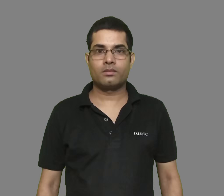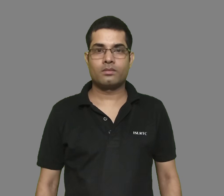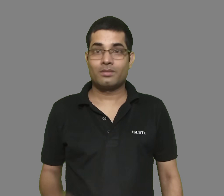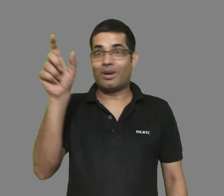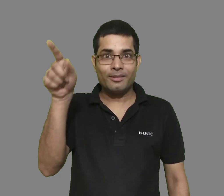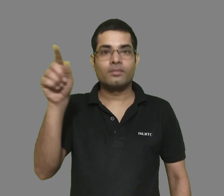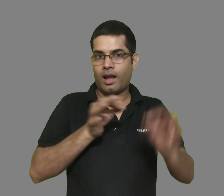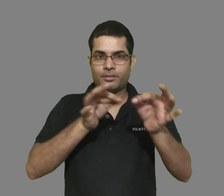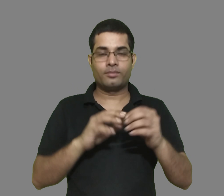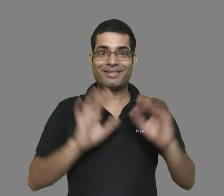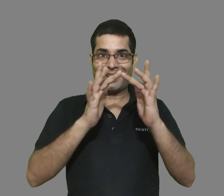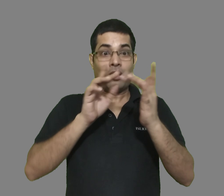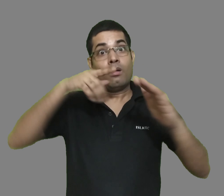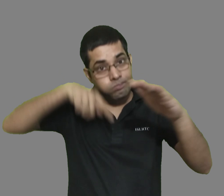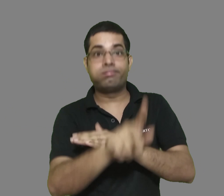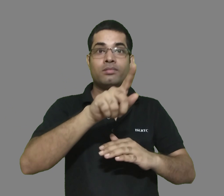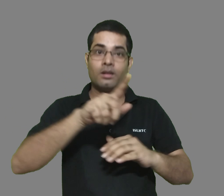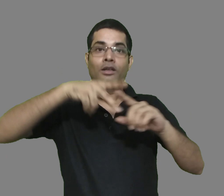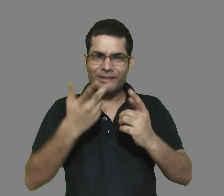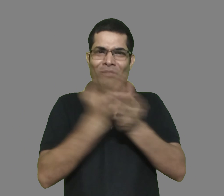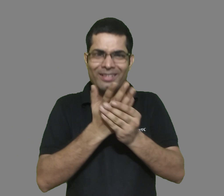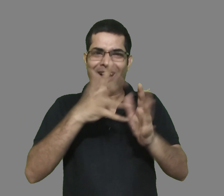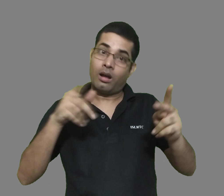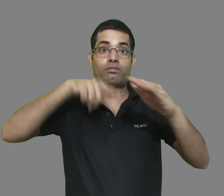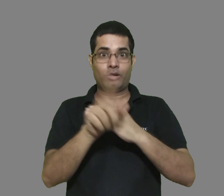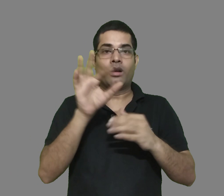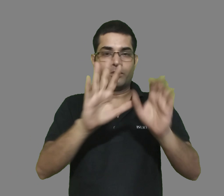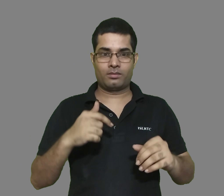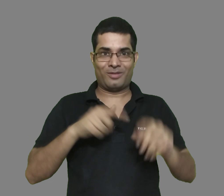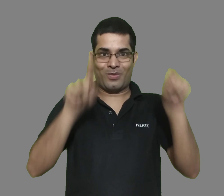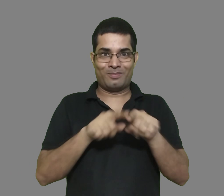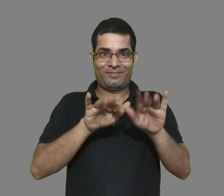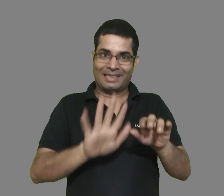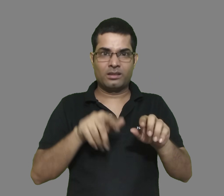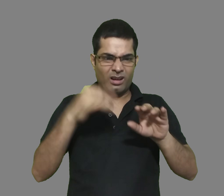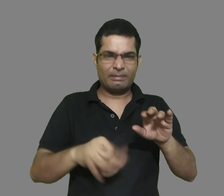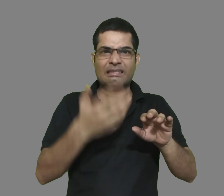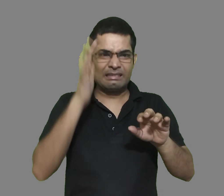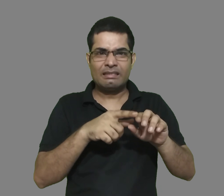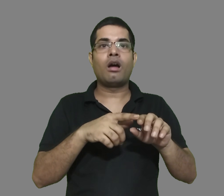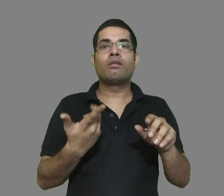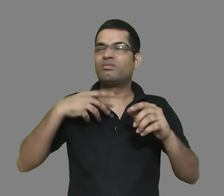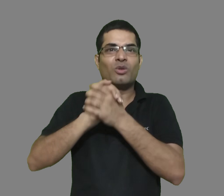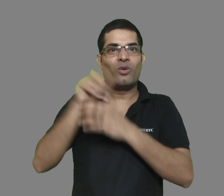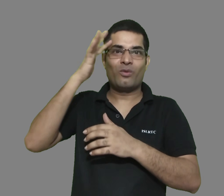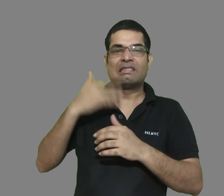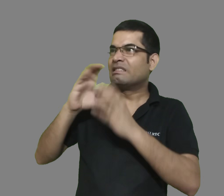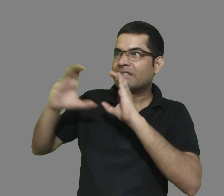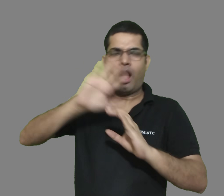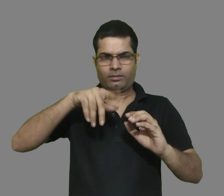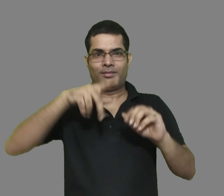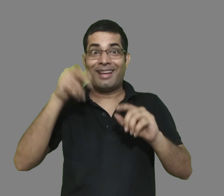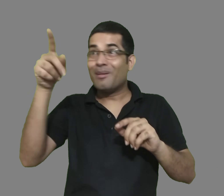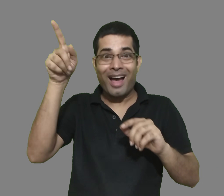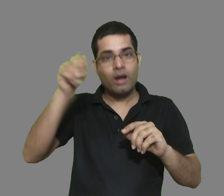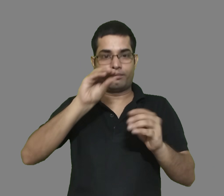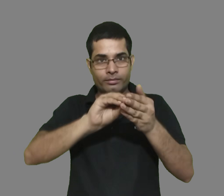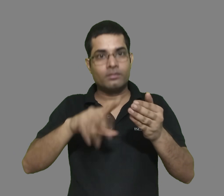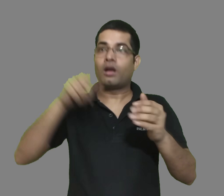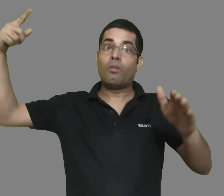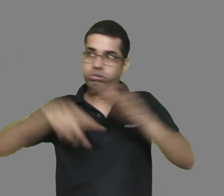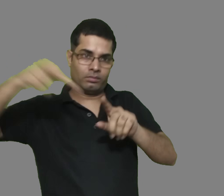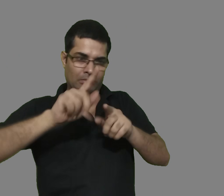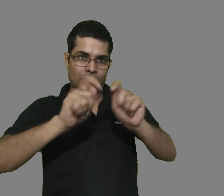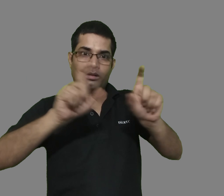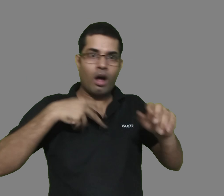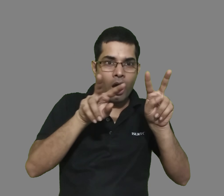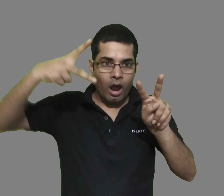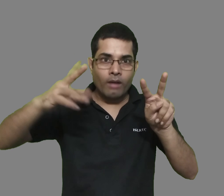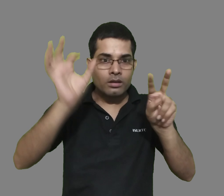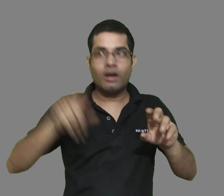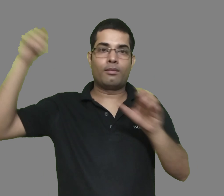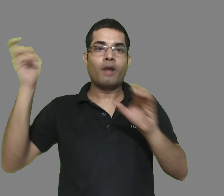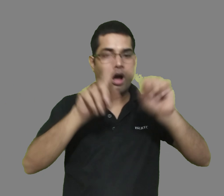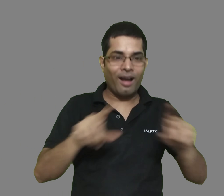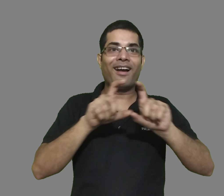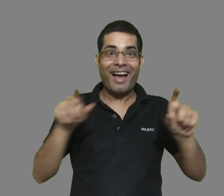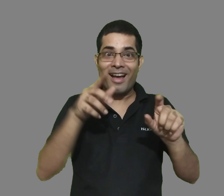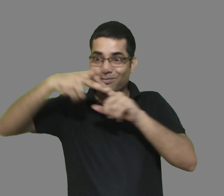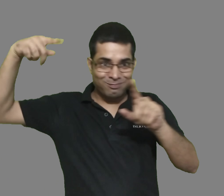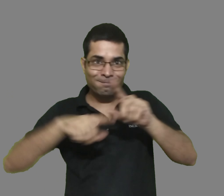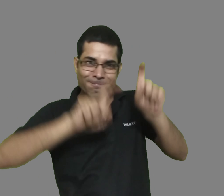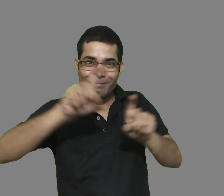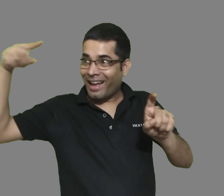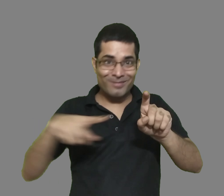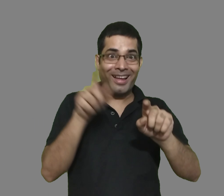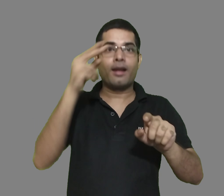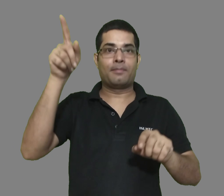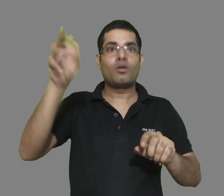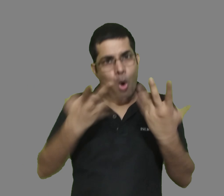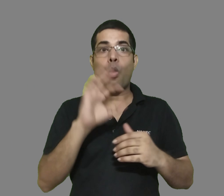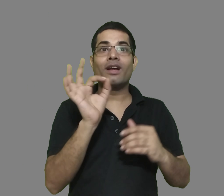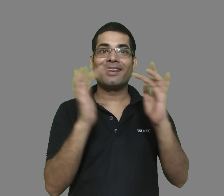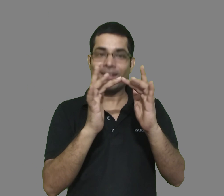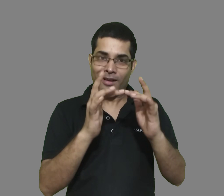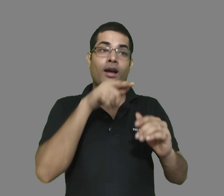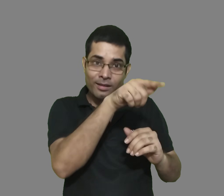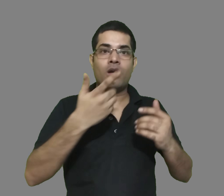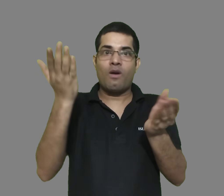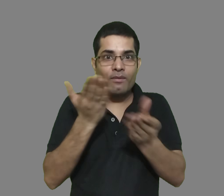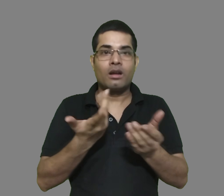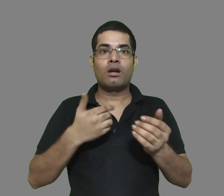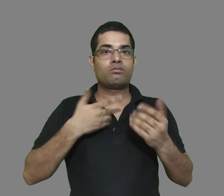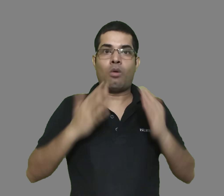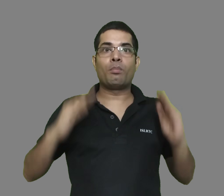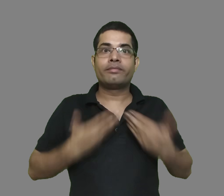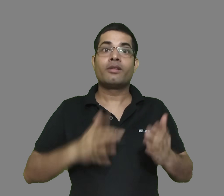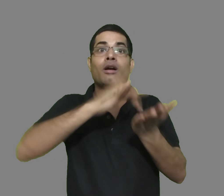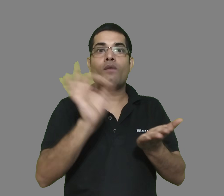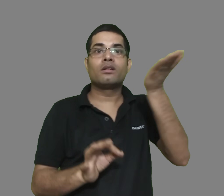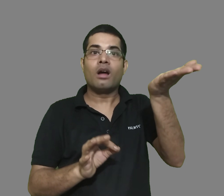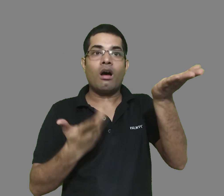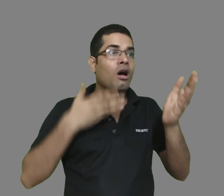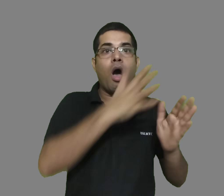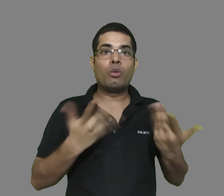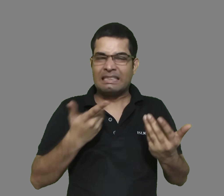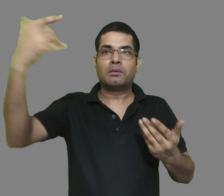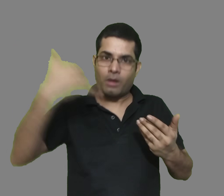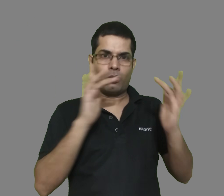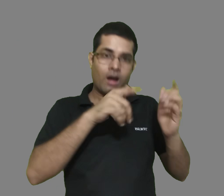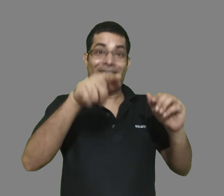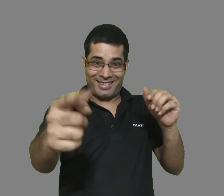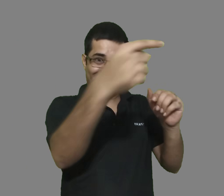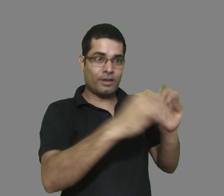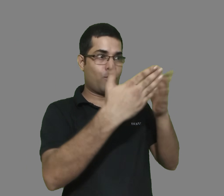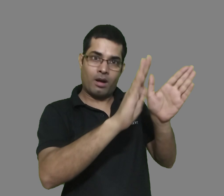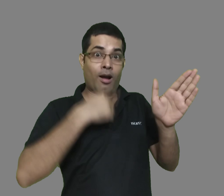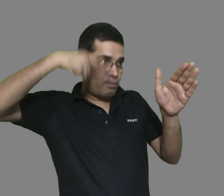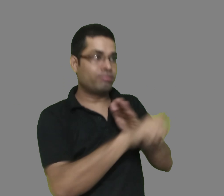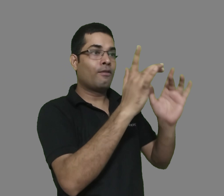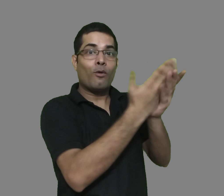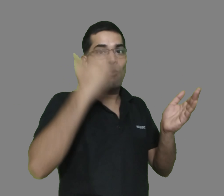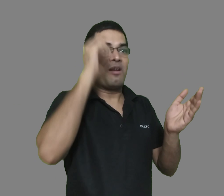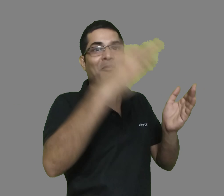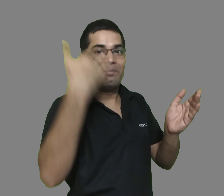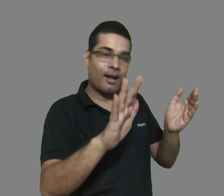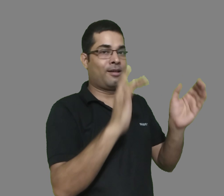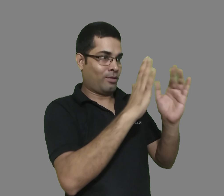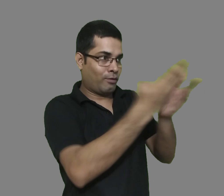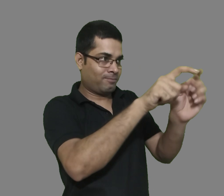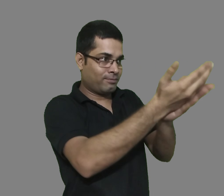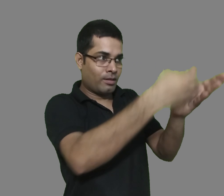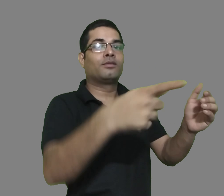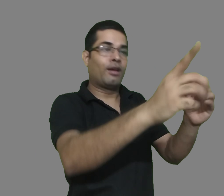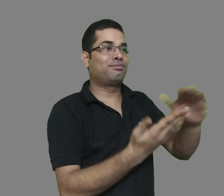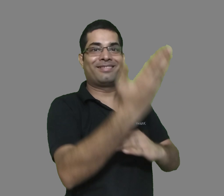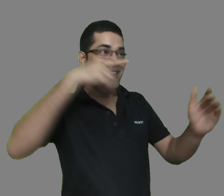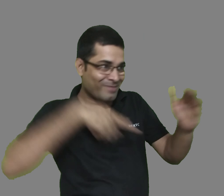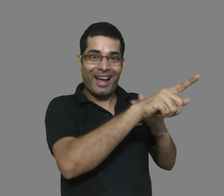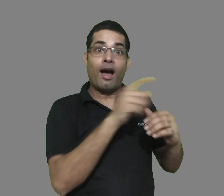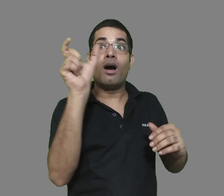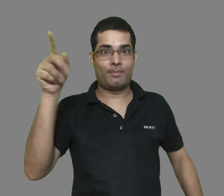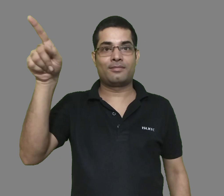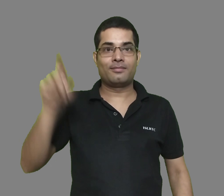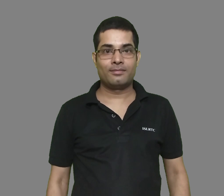Team Viewer